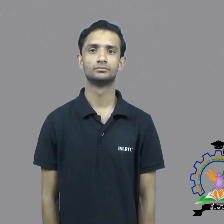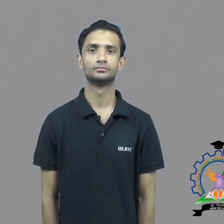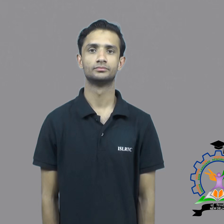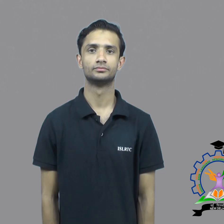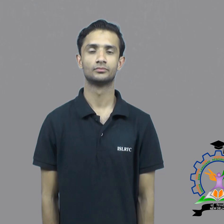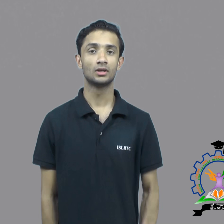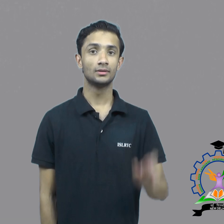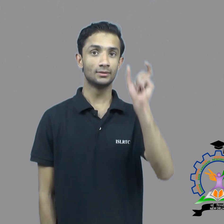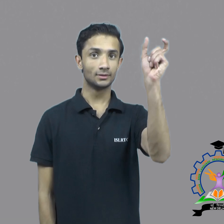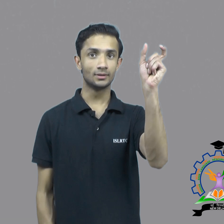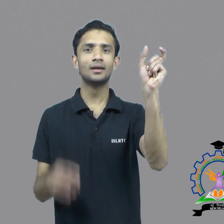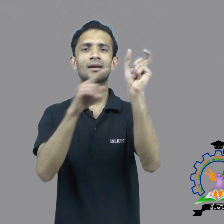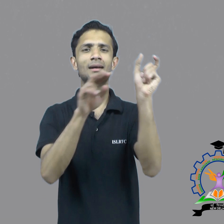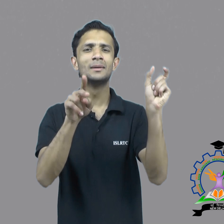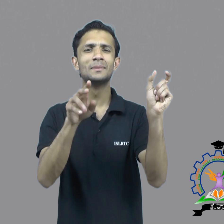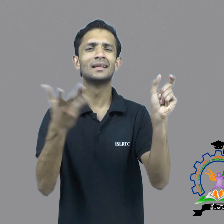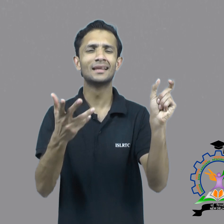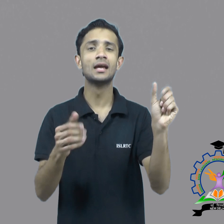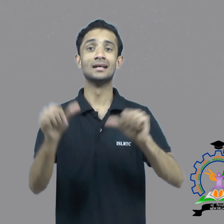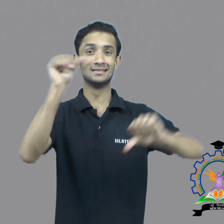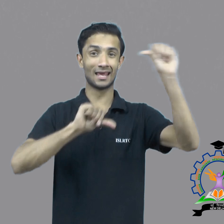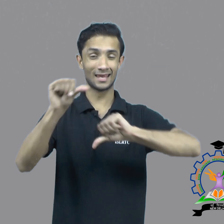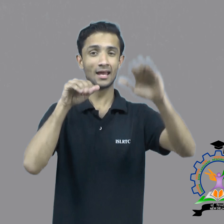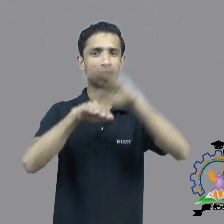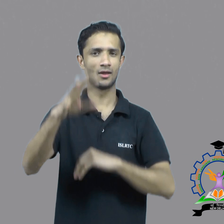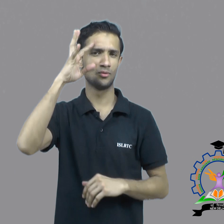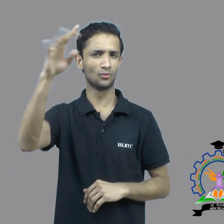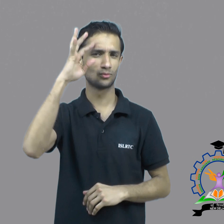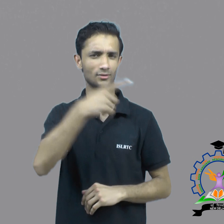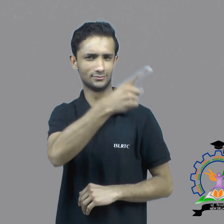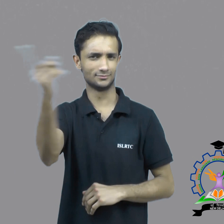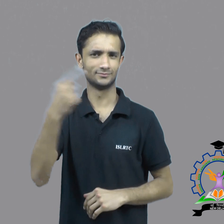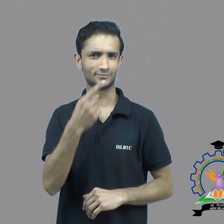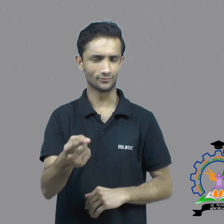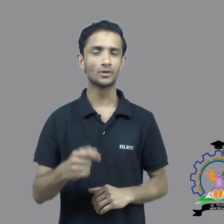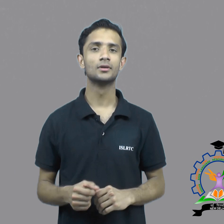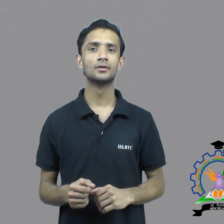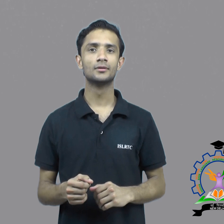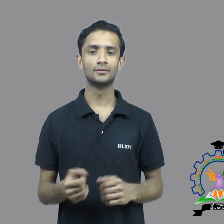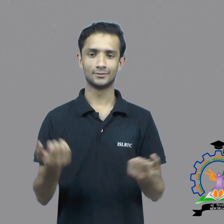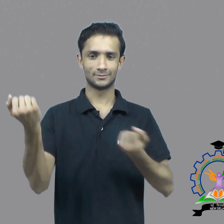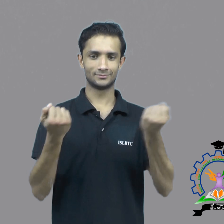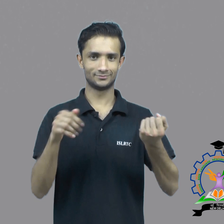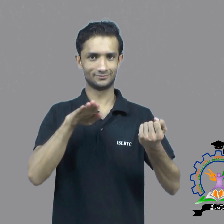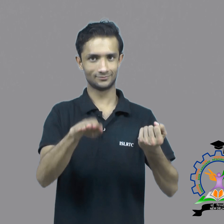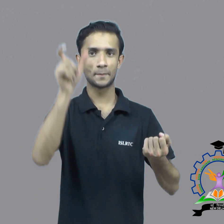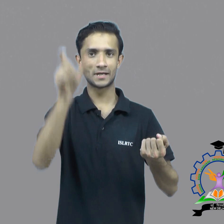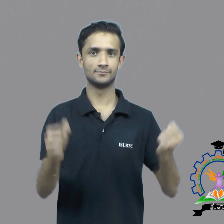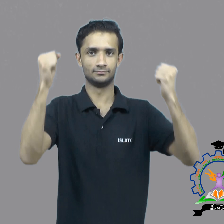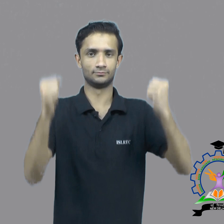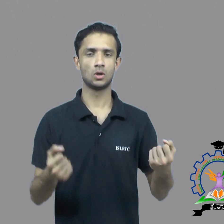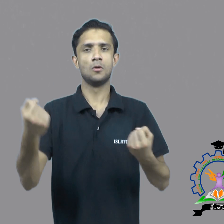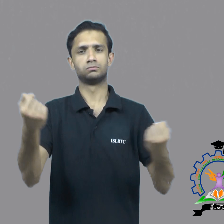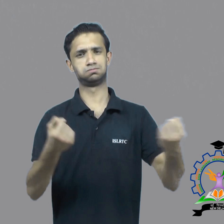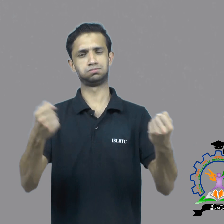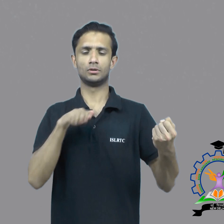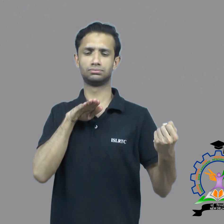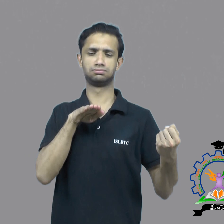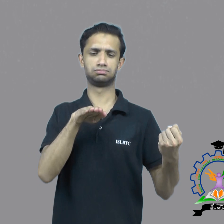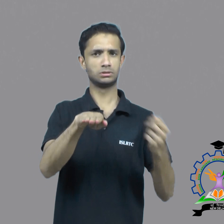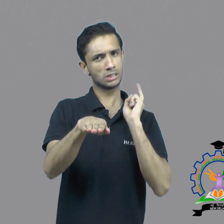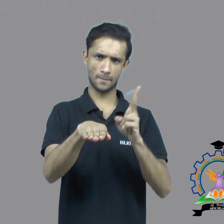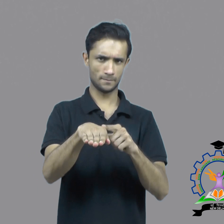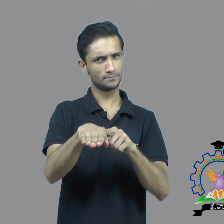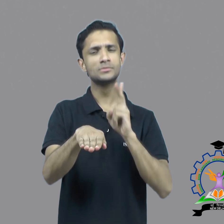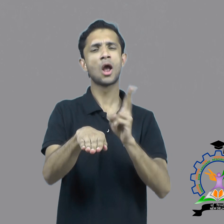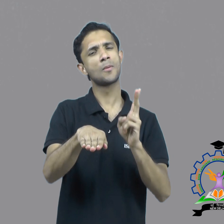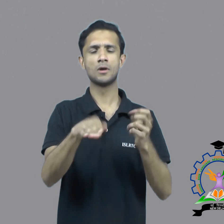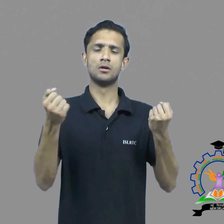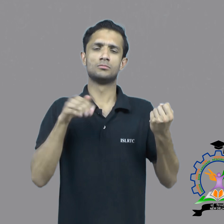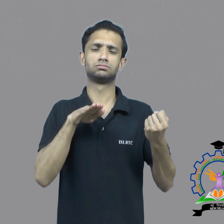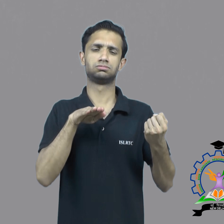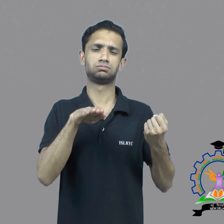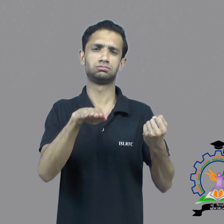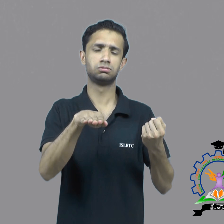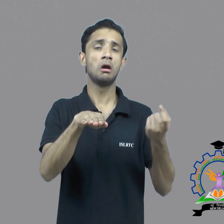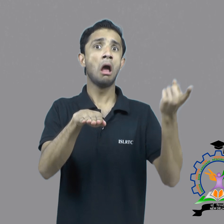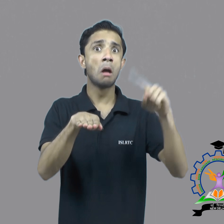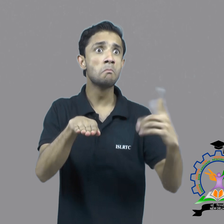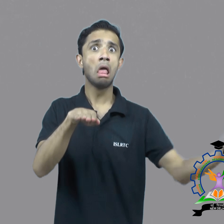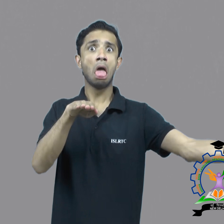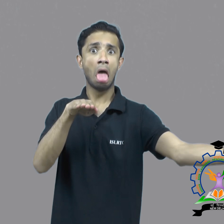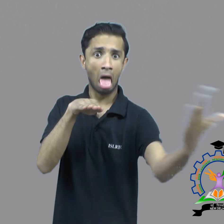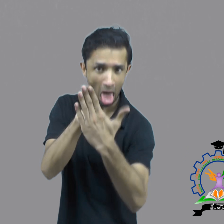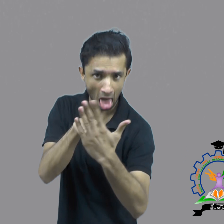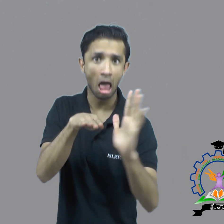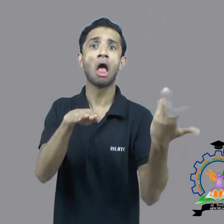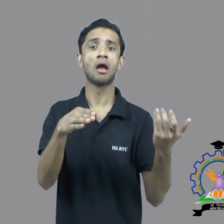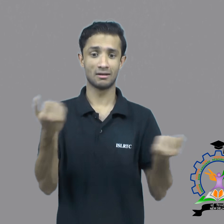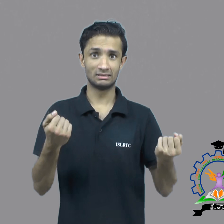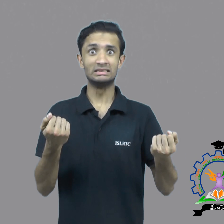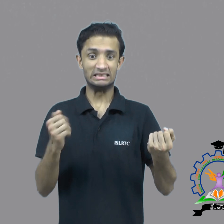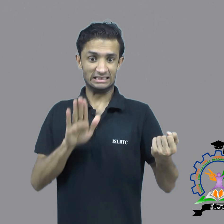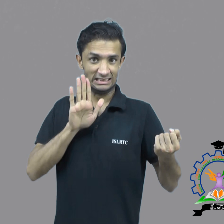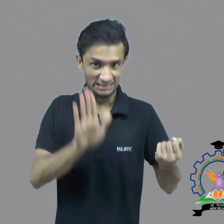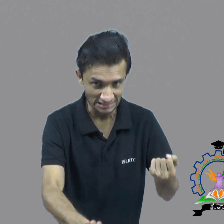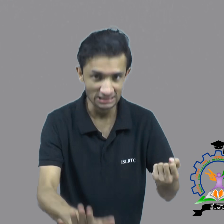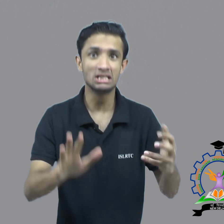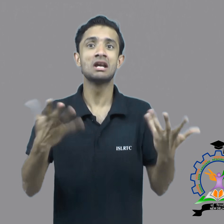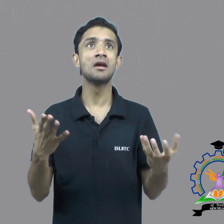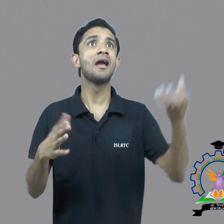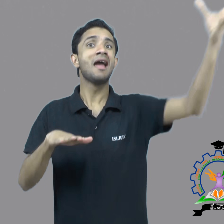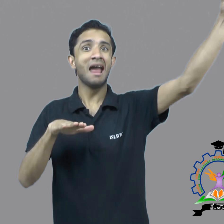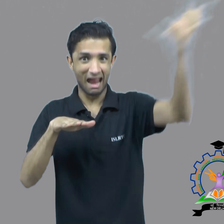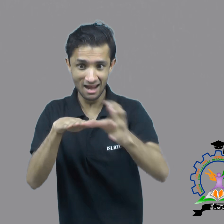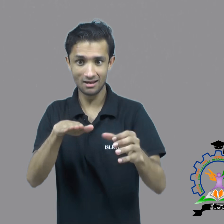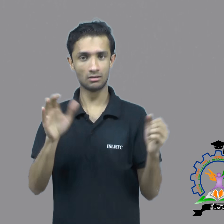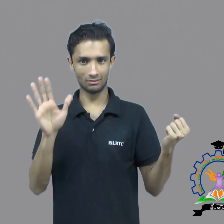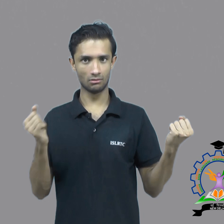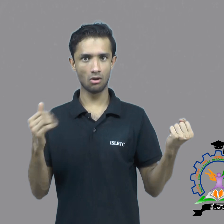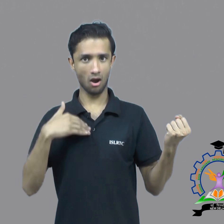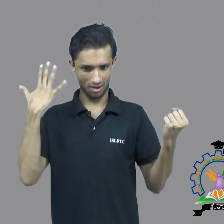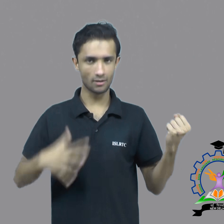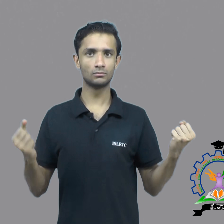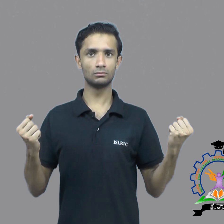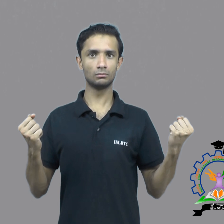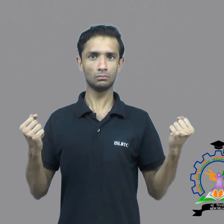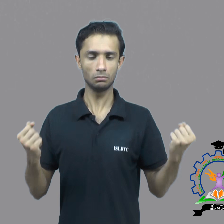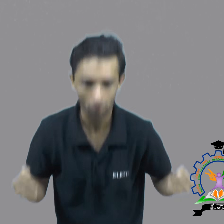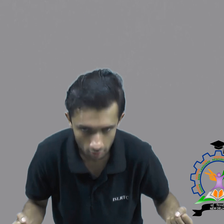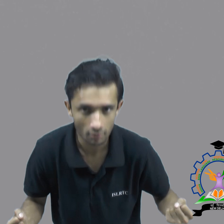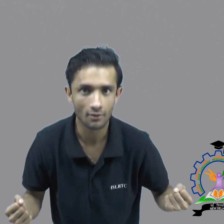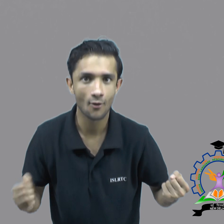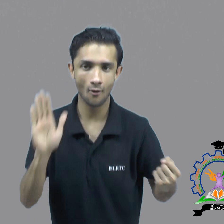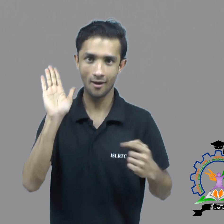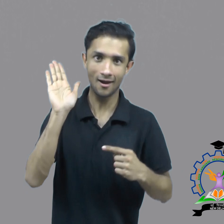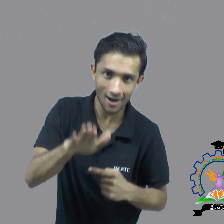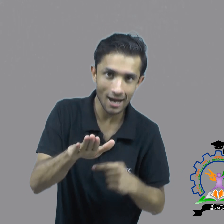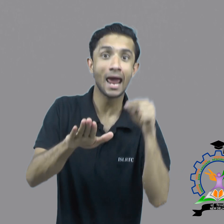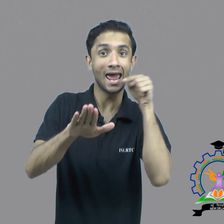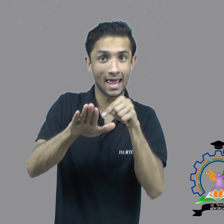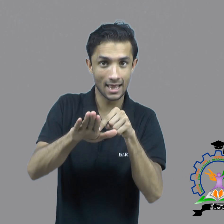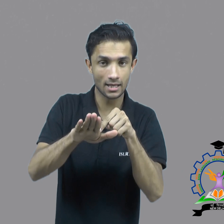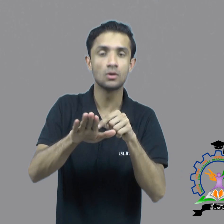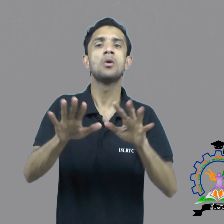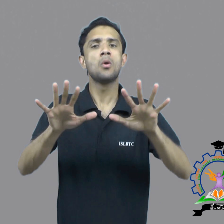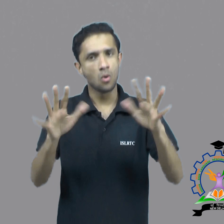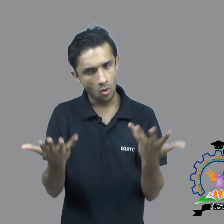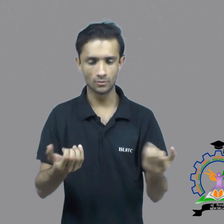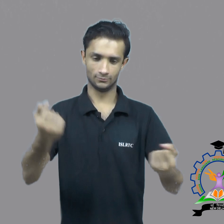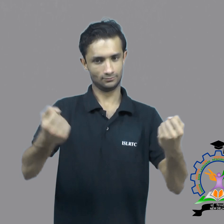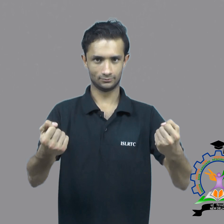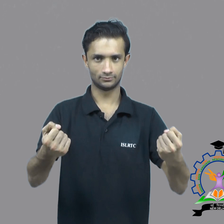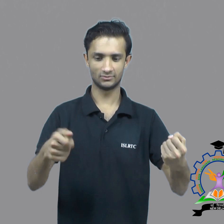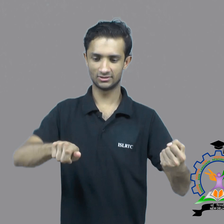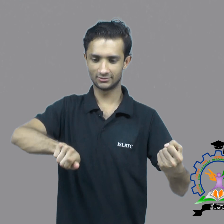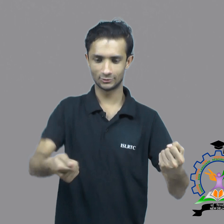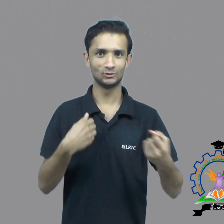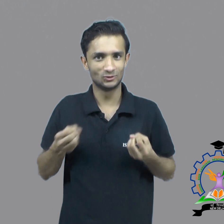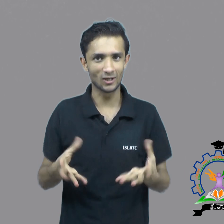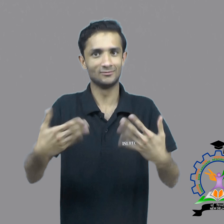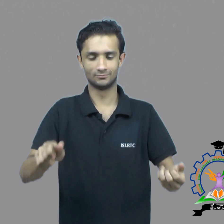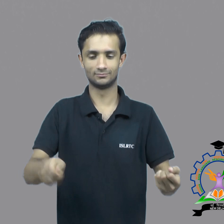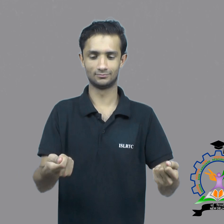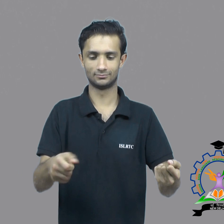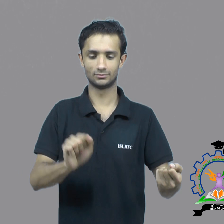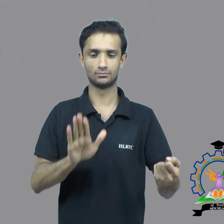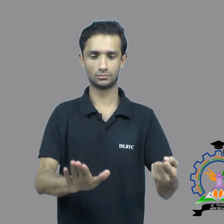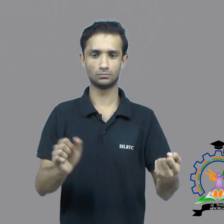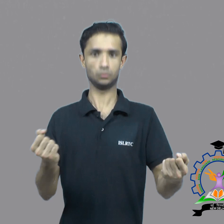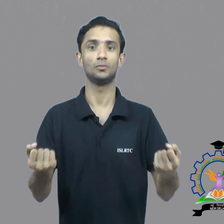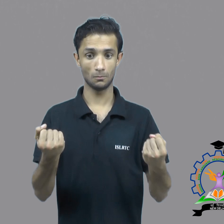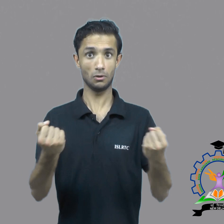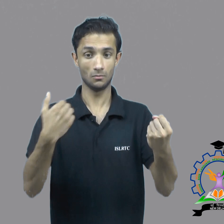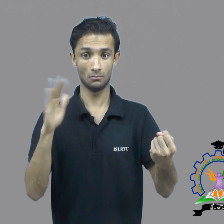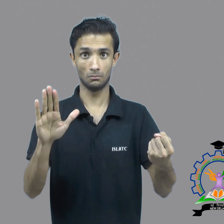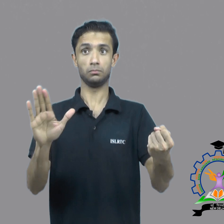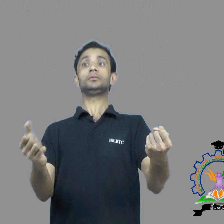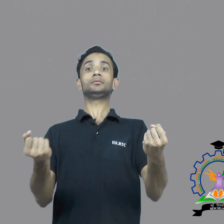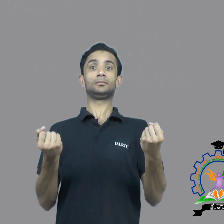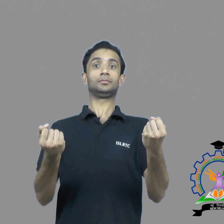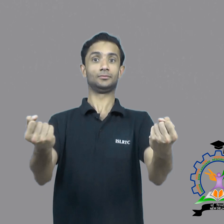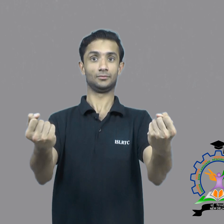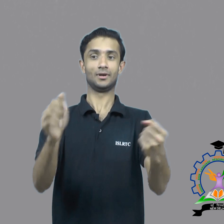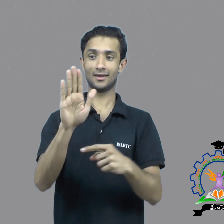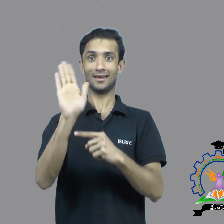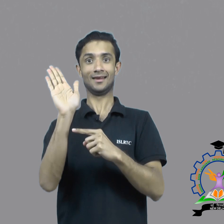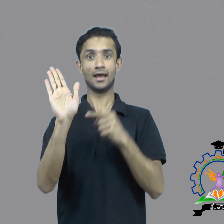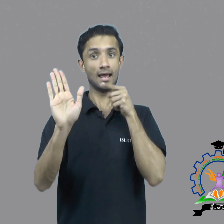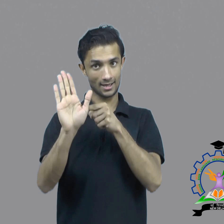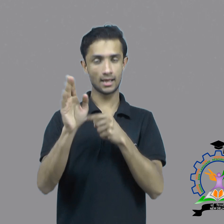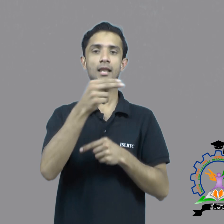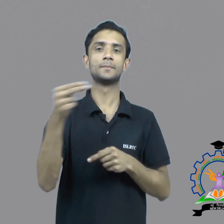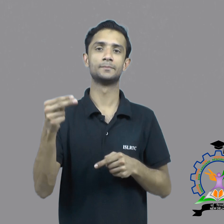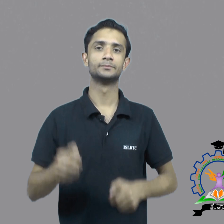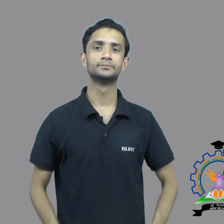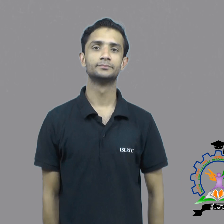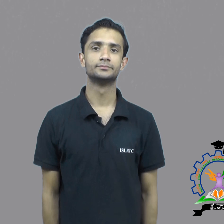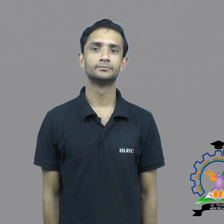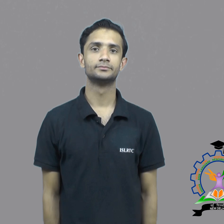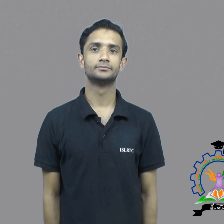Inertia